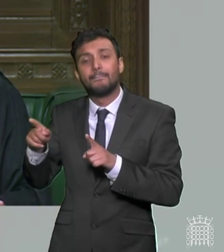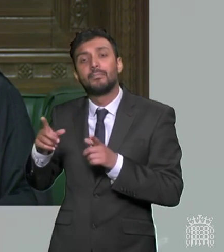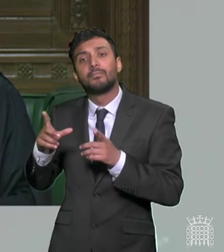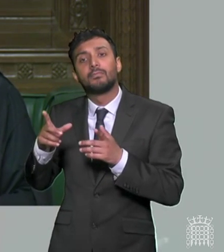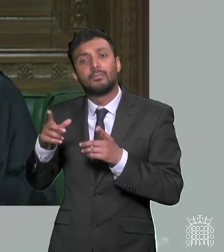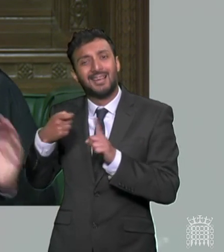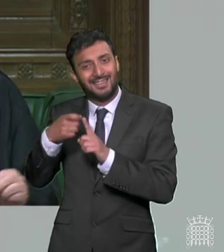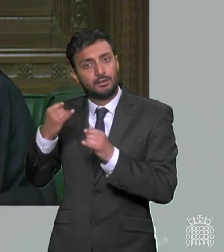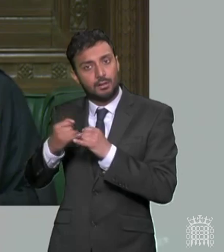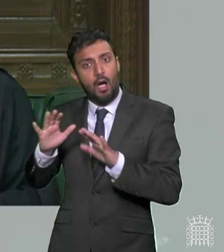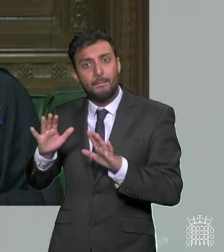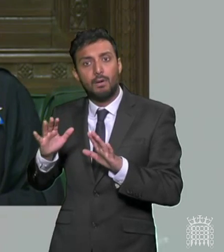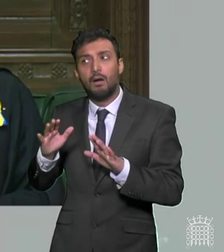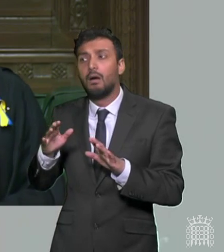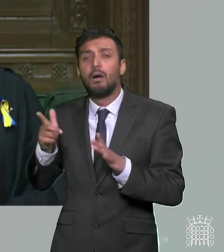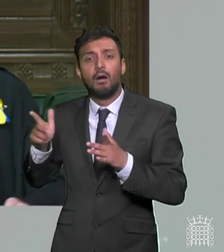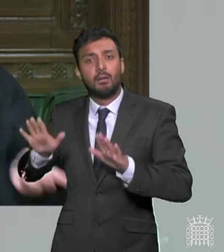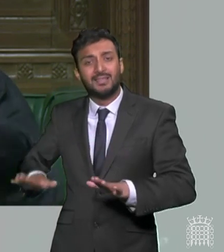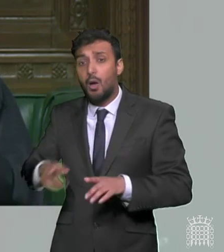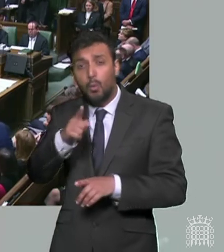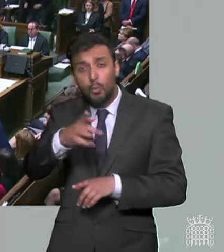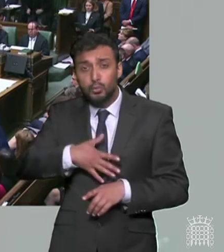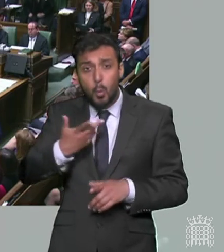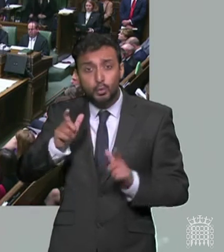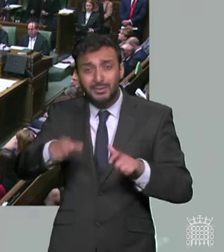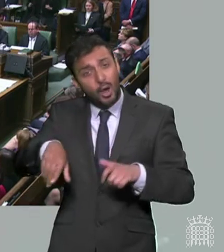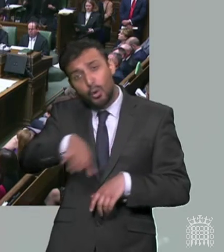Those who do not wish to hear, please go and have a cup of tea or something.